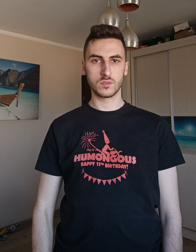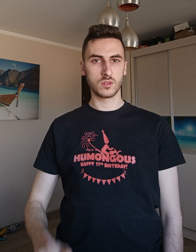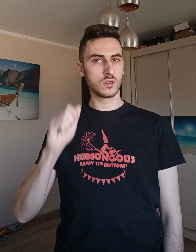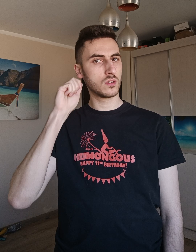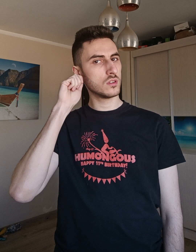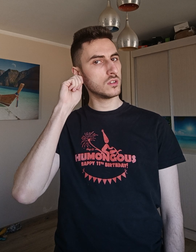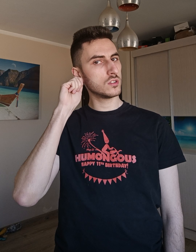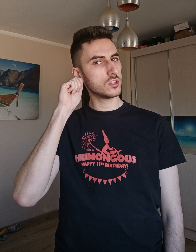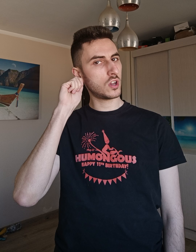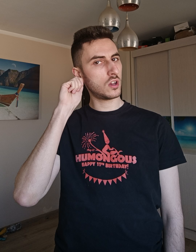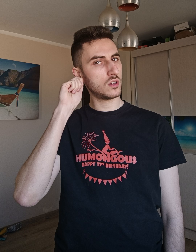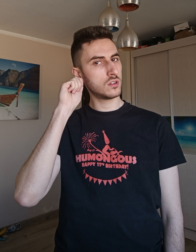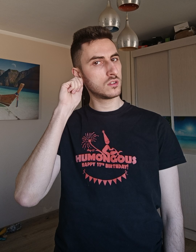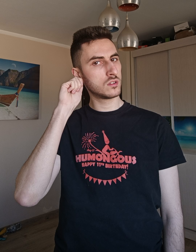אישה